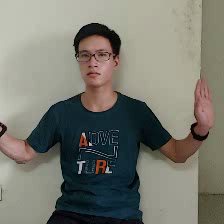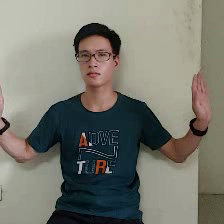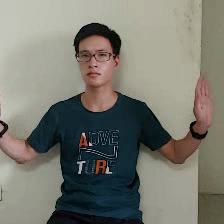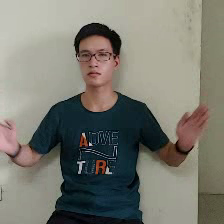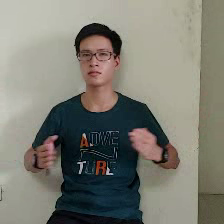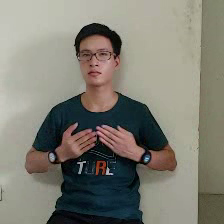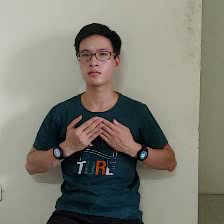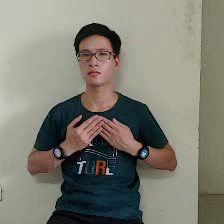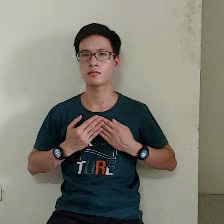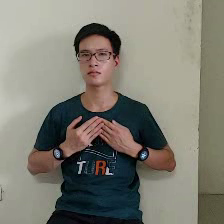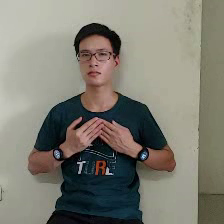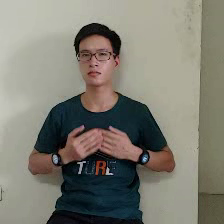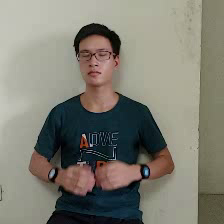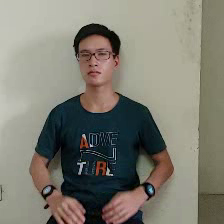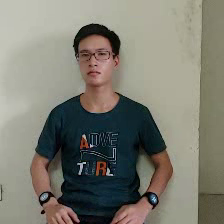Bế mạc